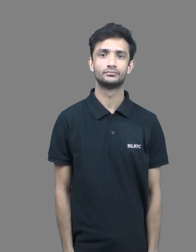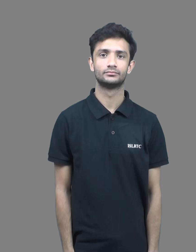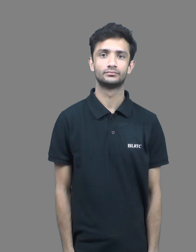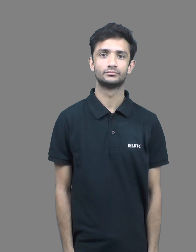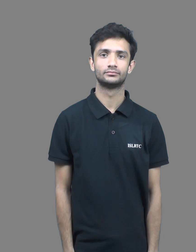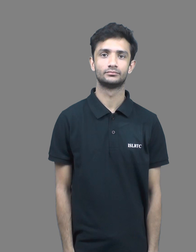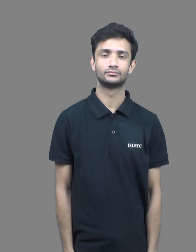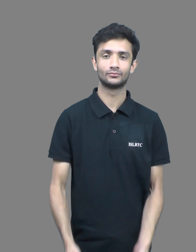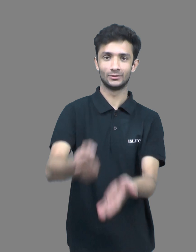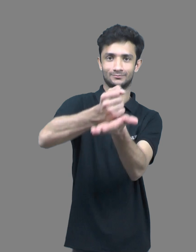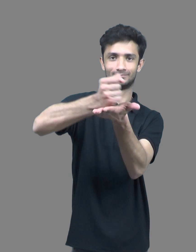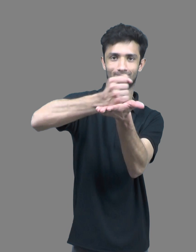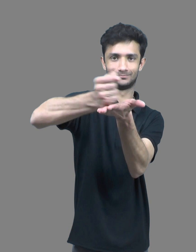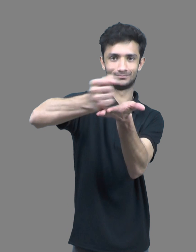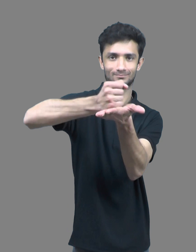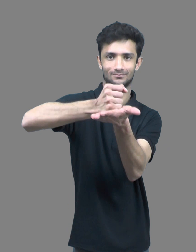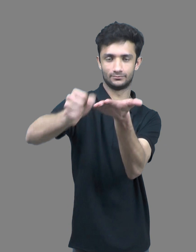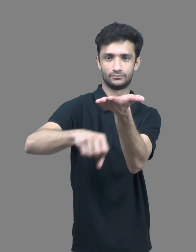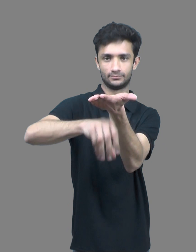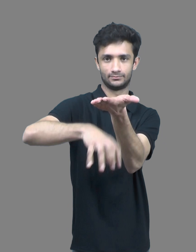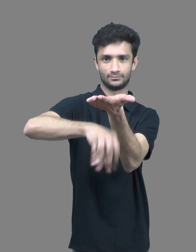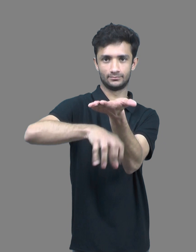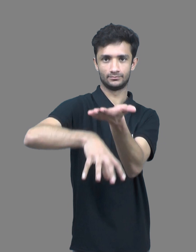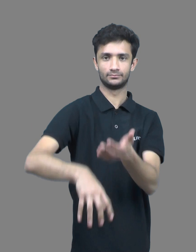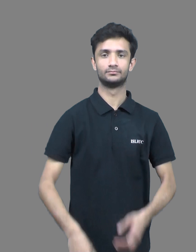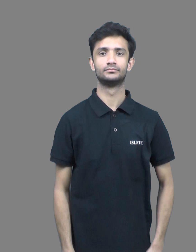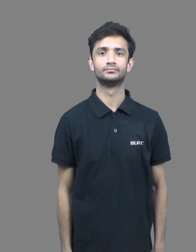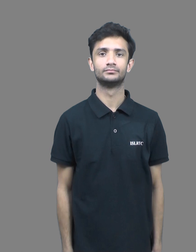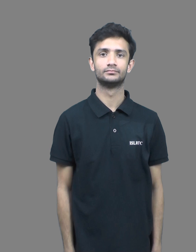Grater Shredder